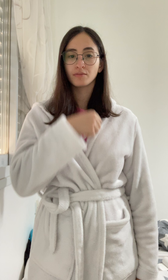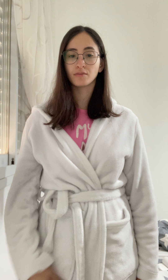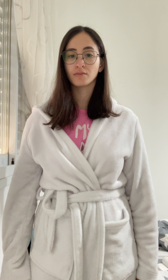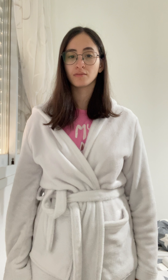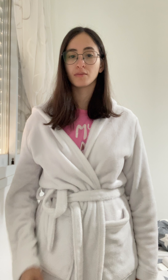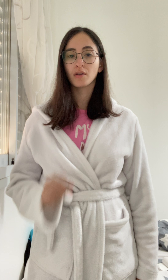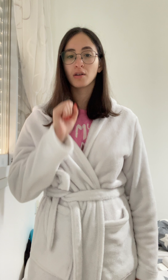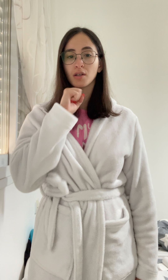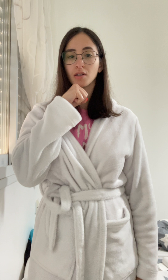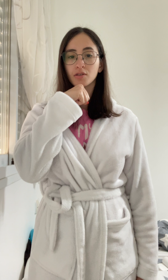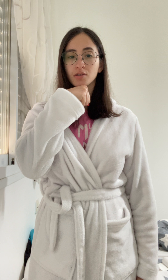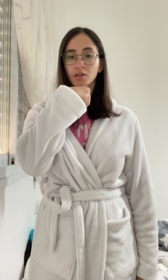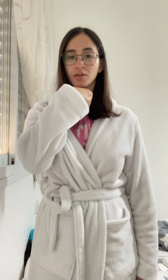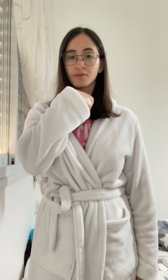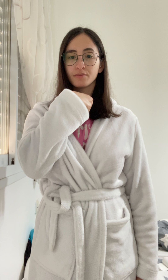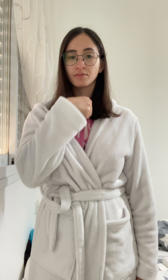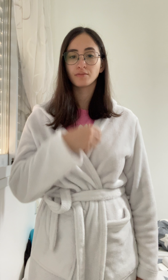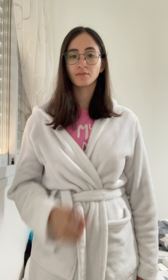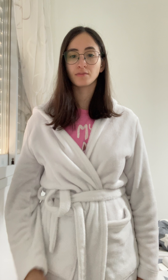ישן